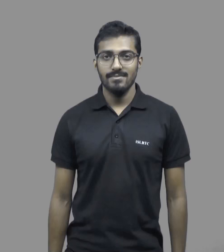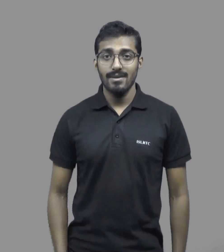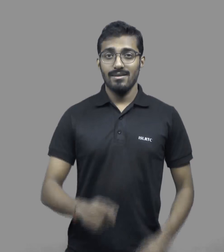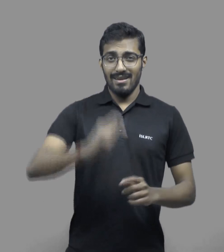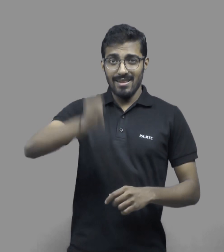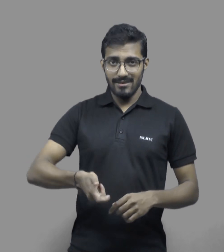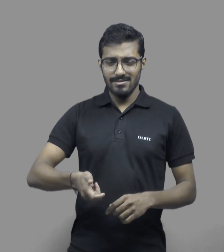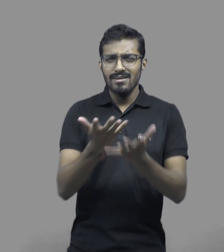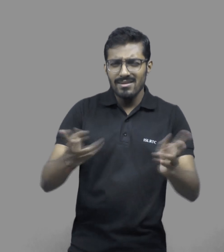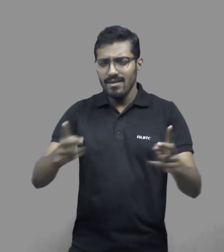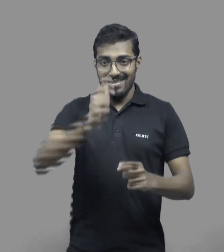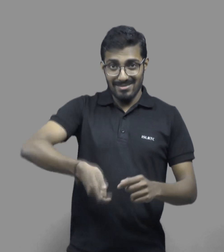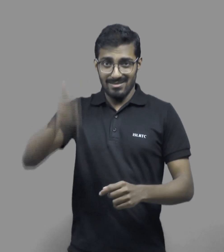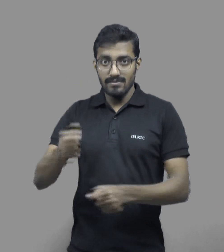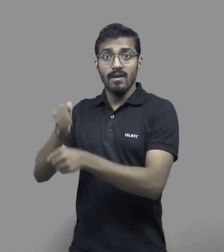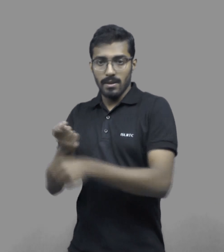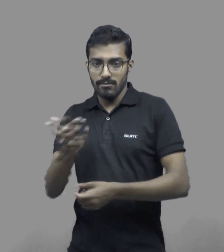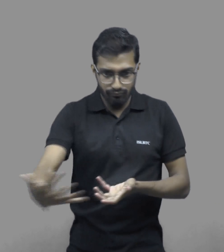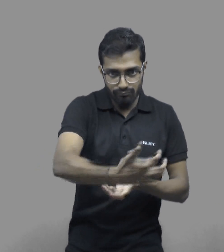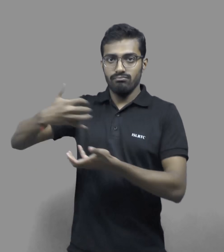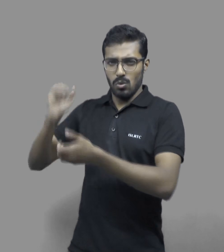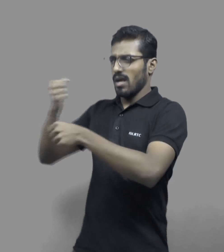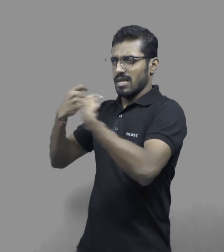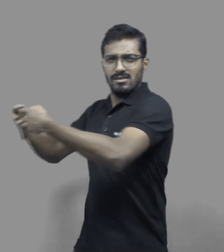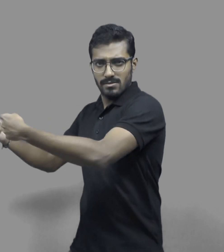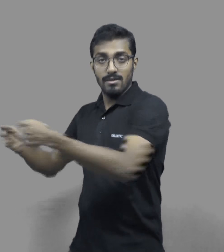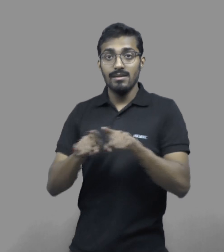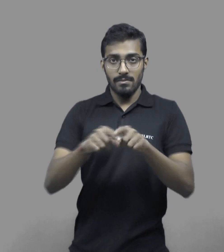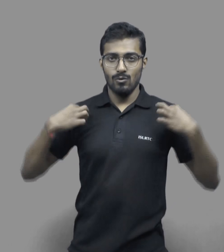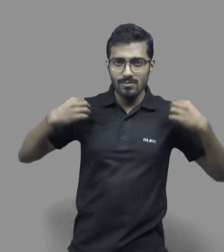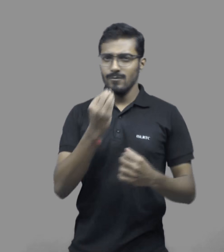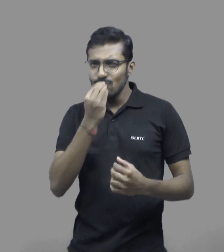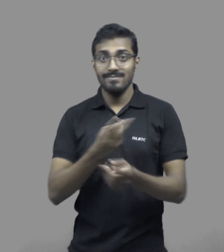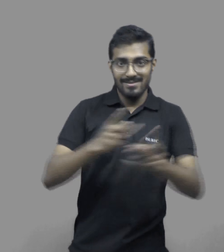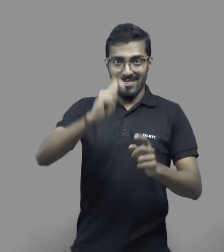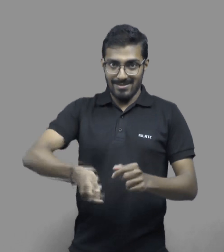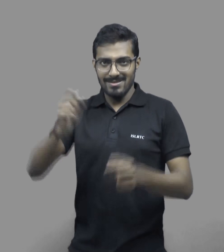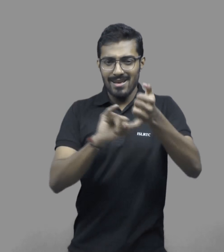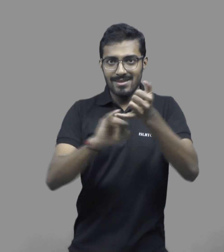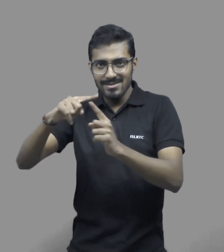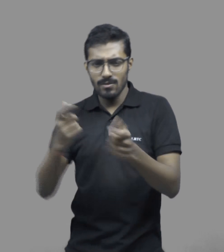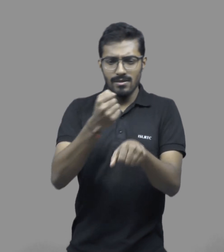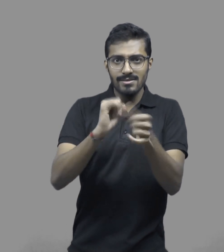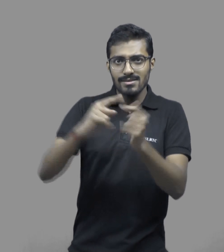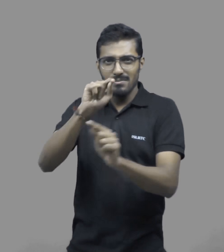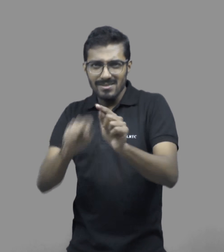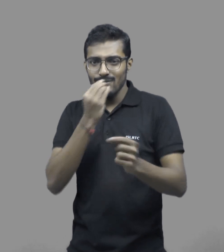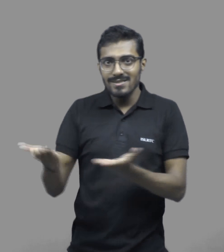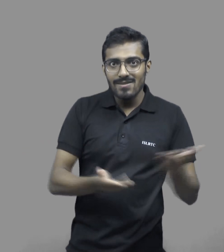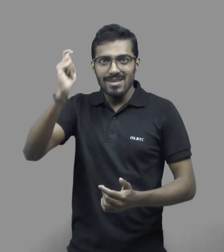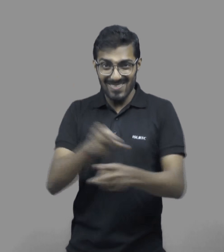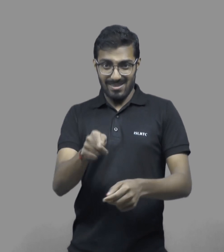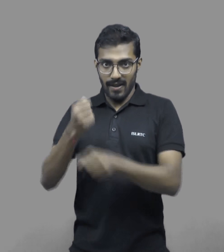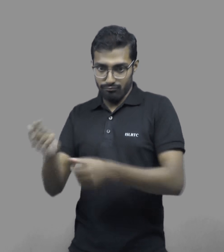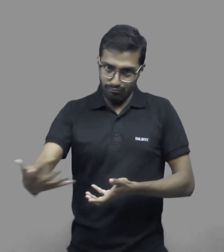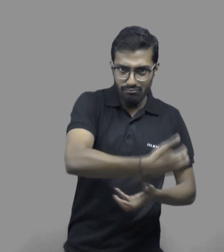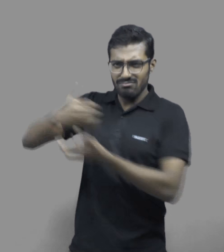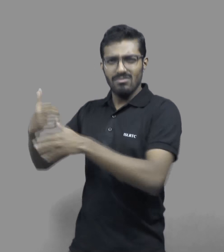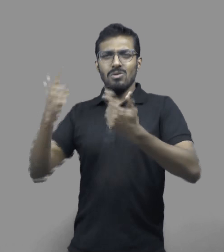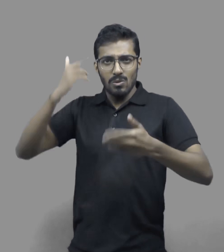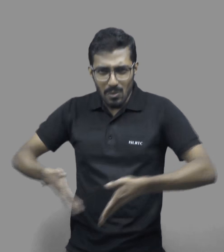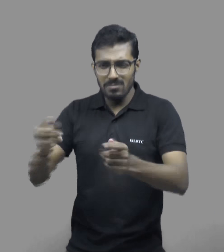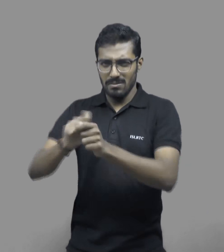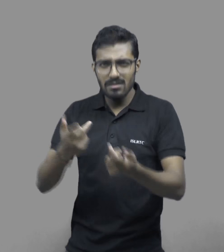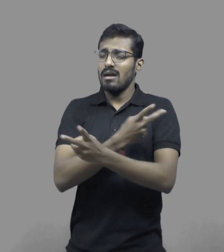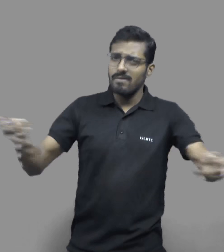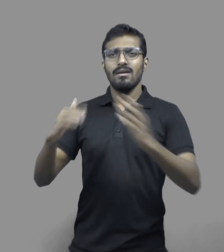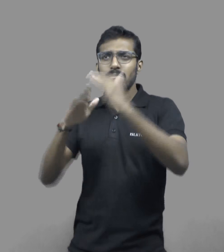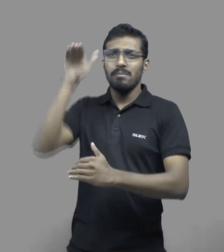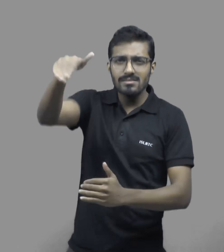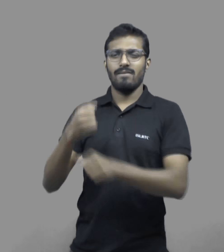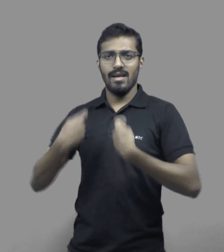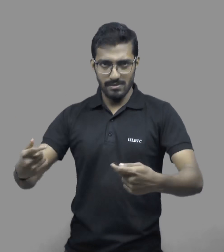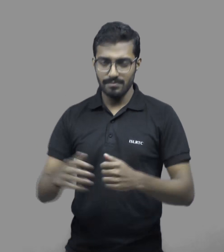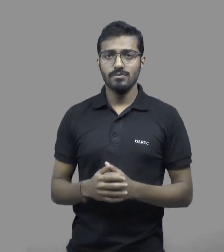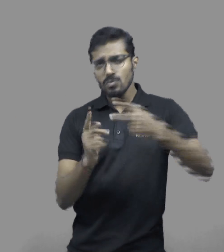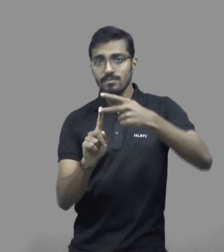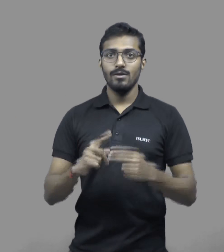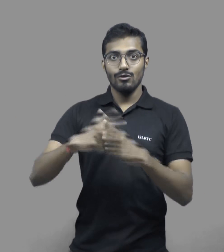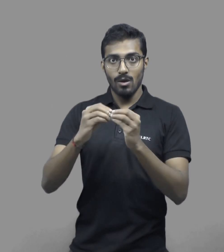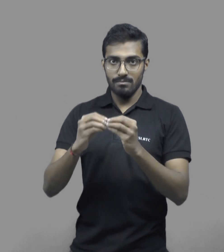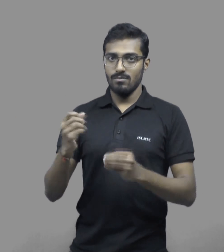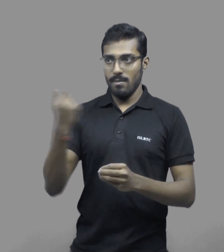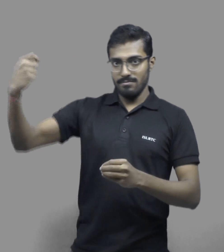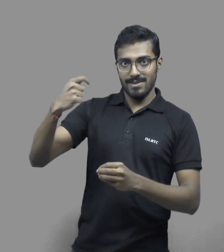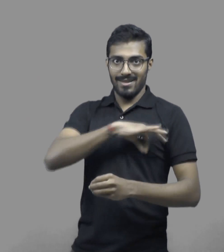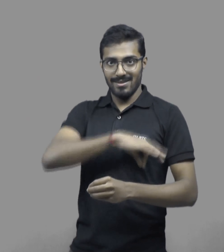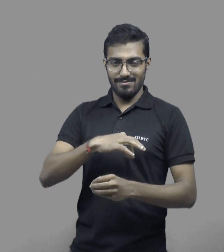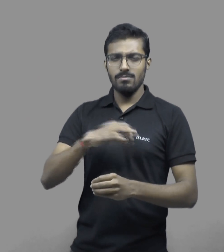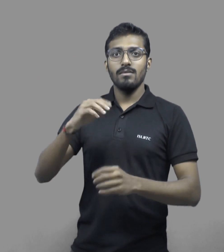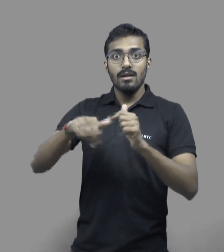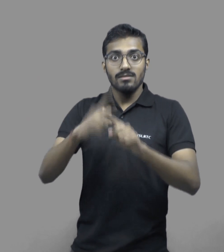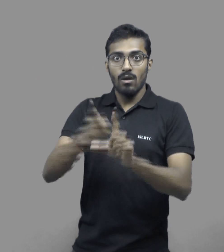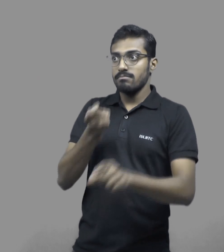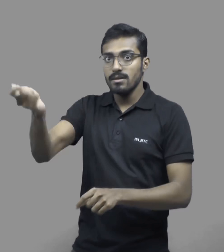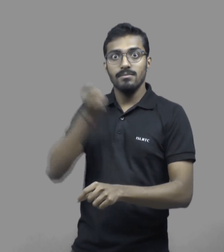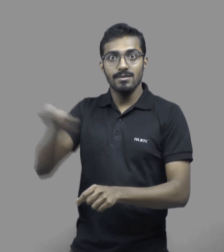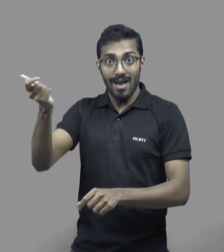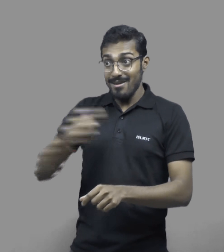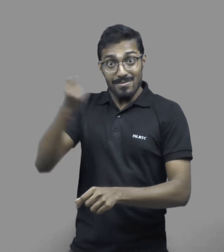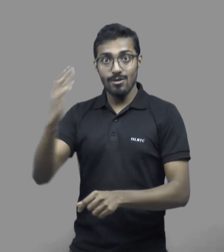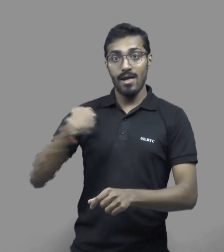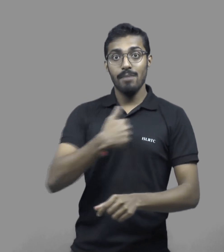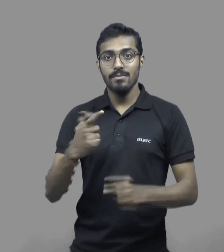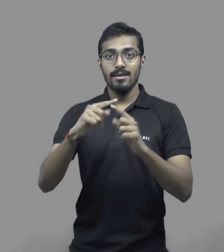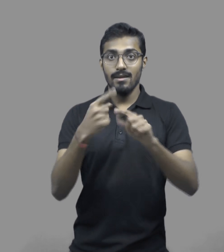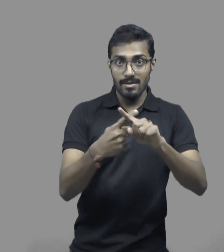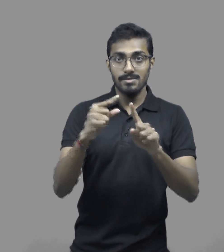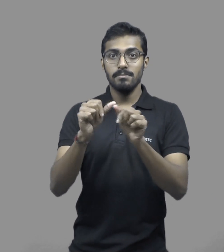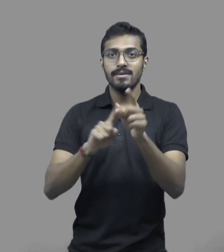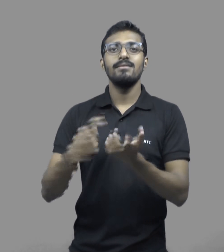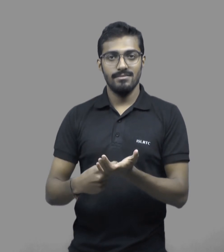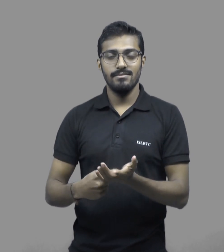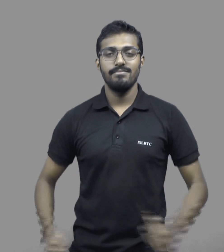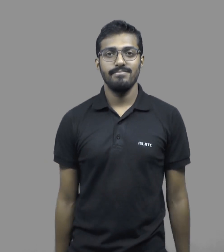Tax and Taxpayer